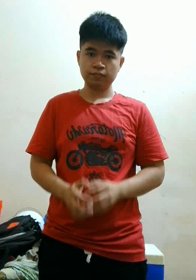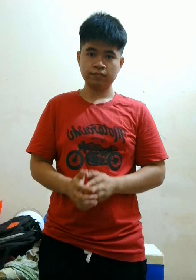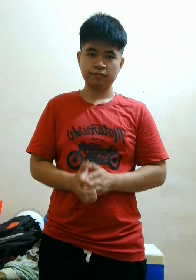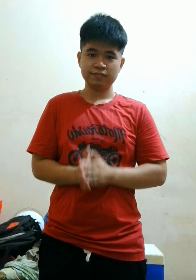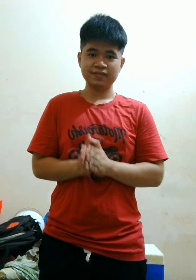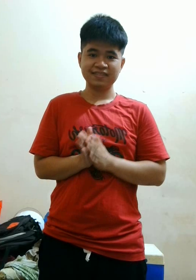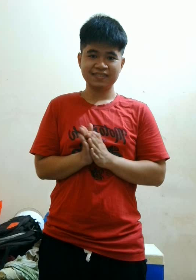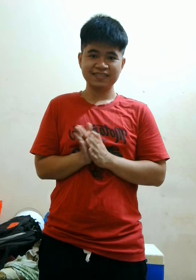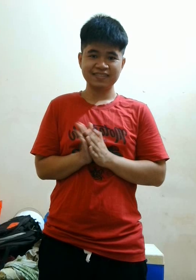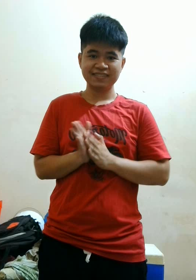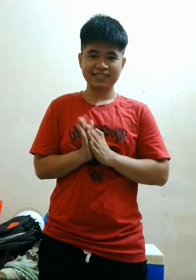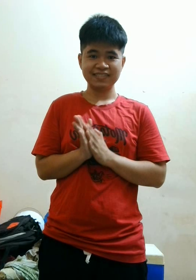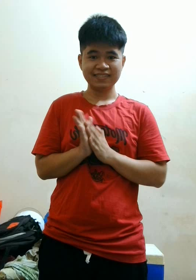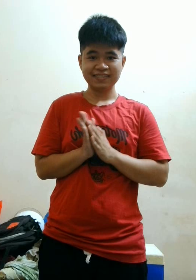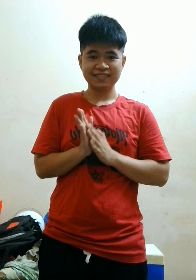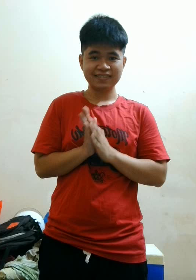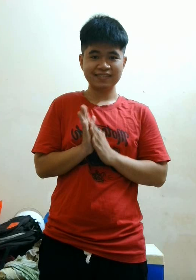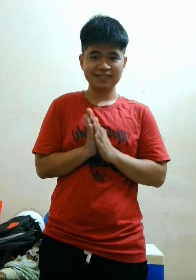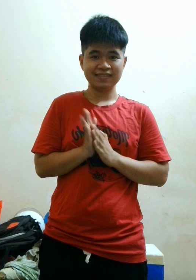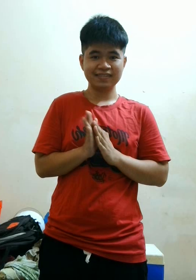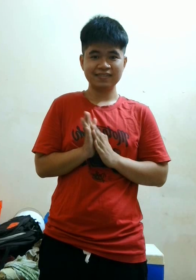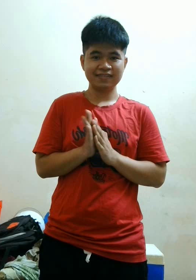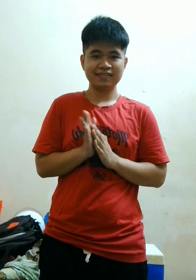hung thu